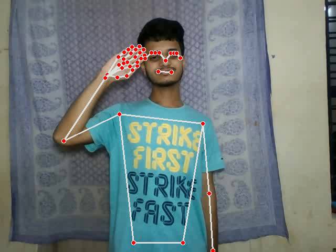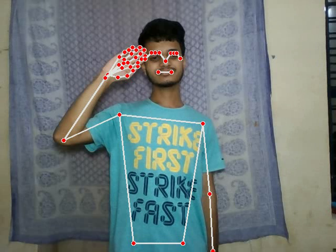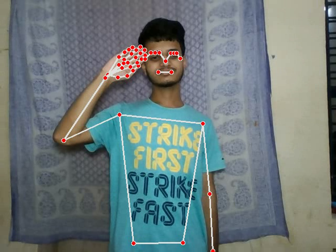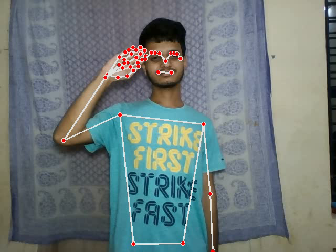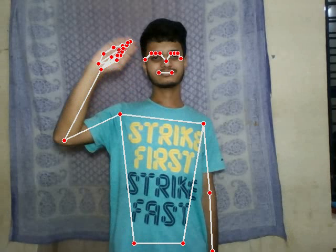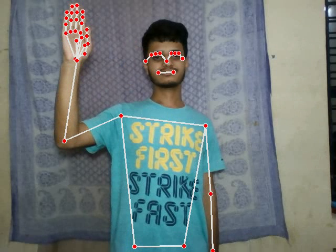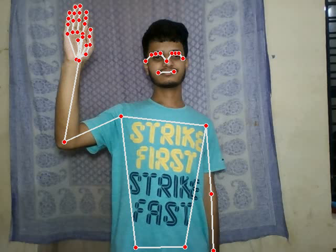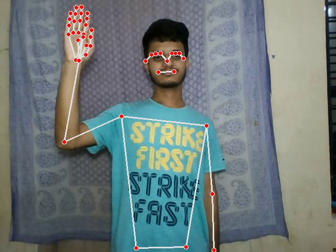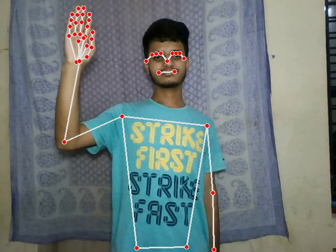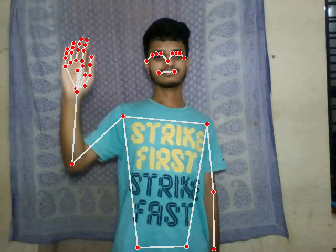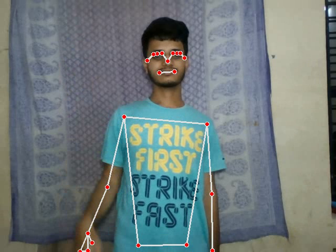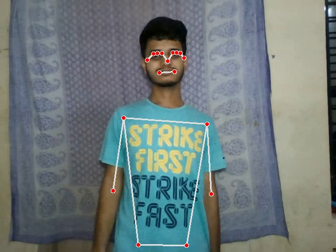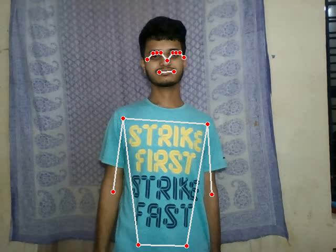hello